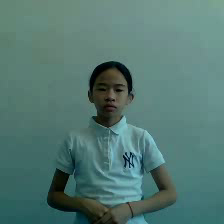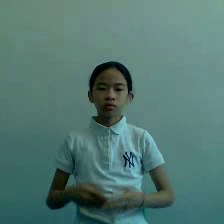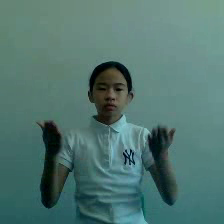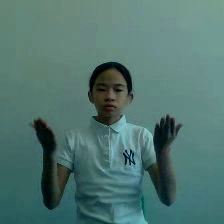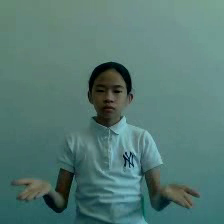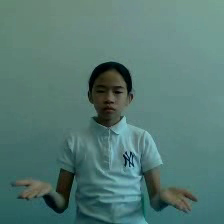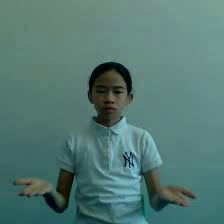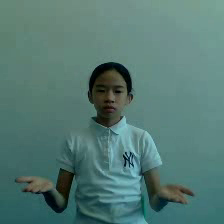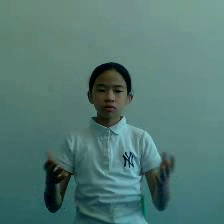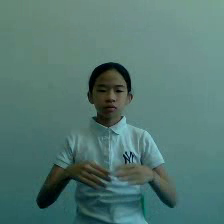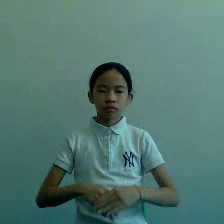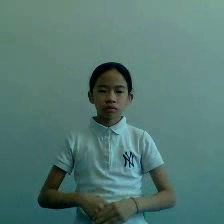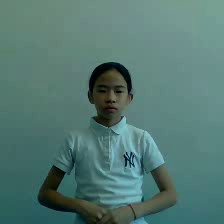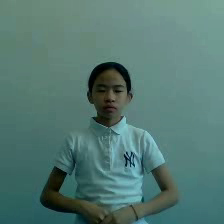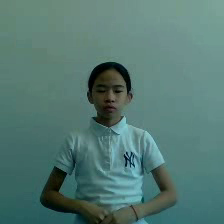Hôm nay